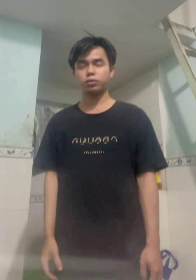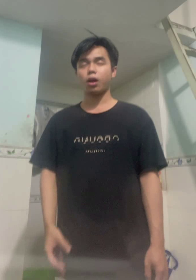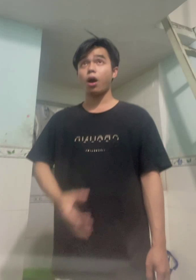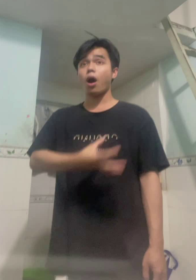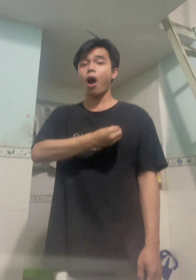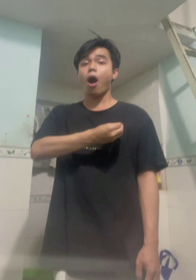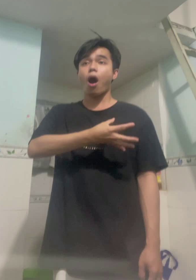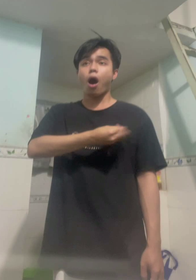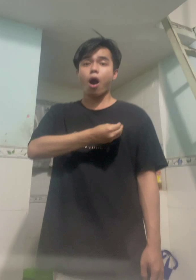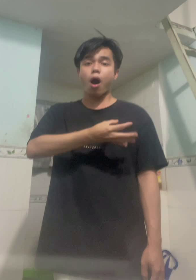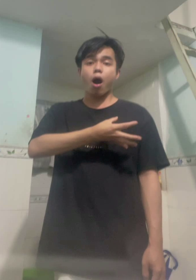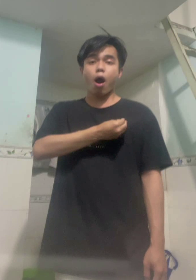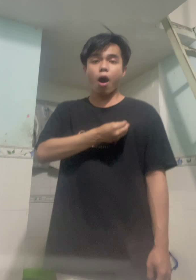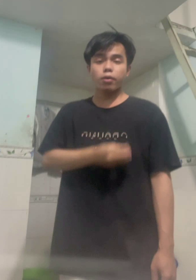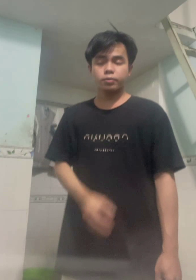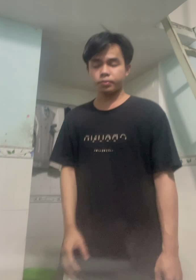lo so